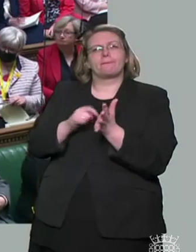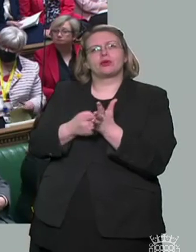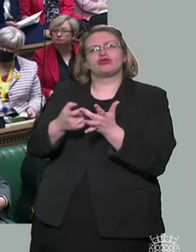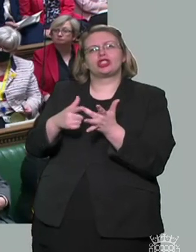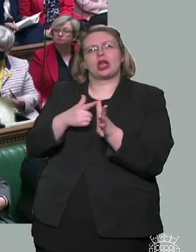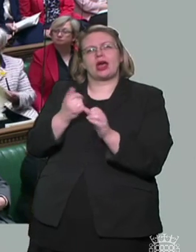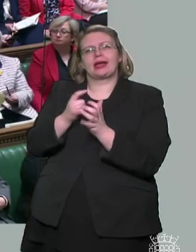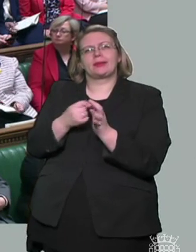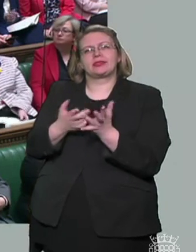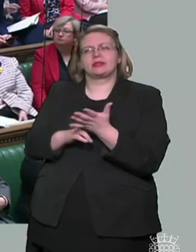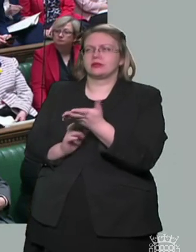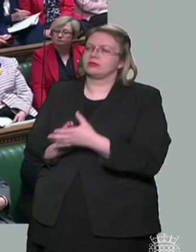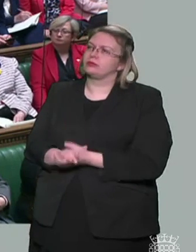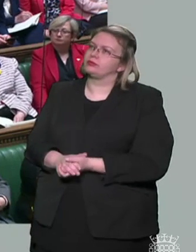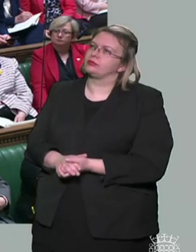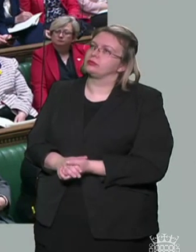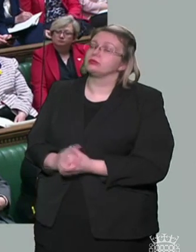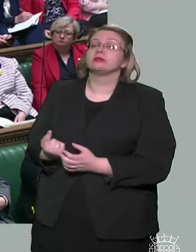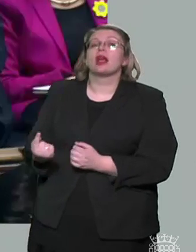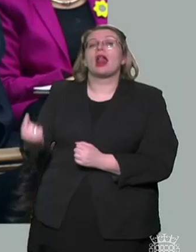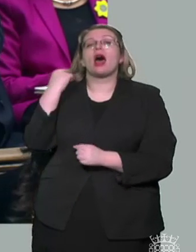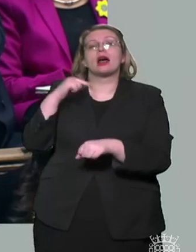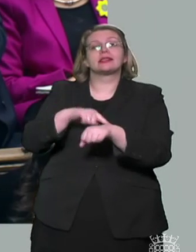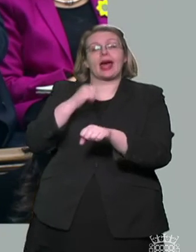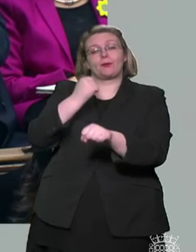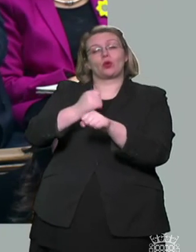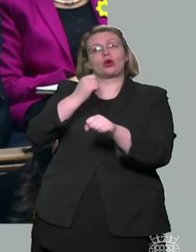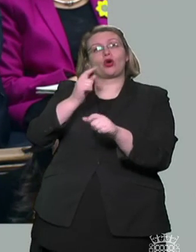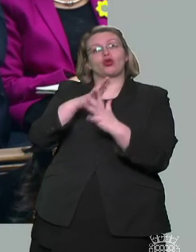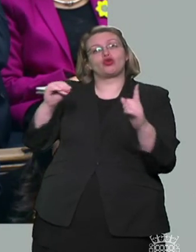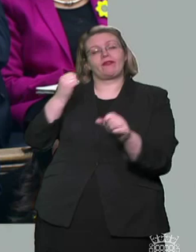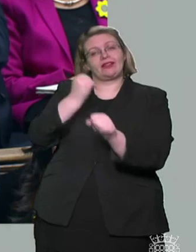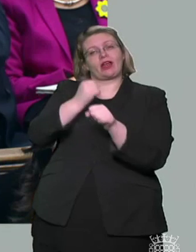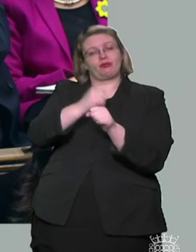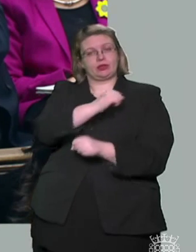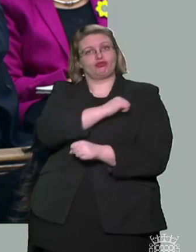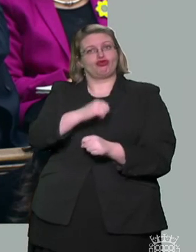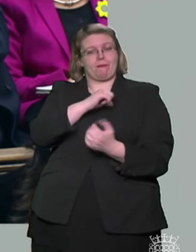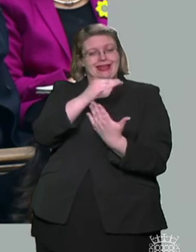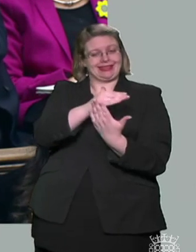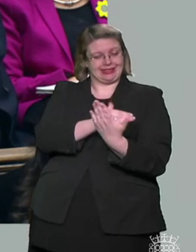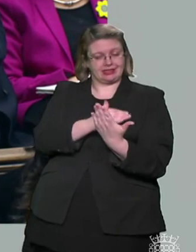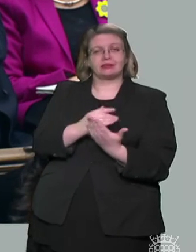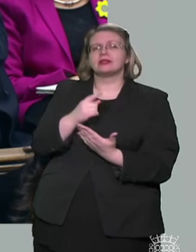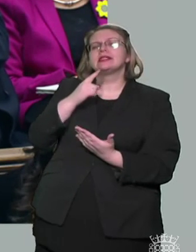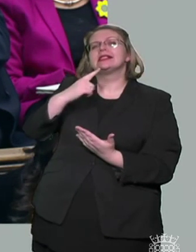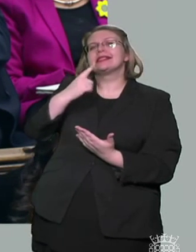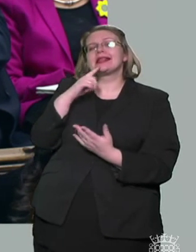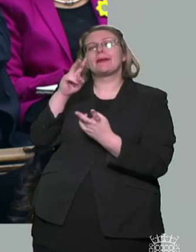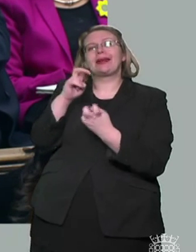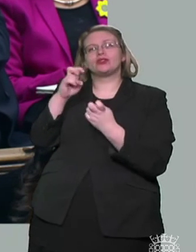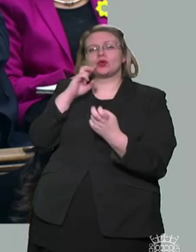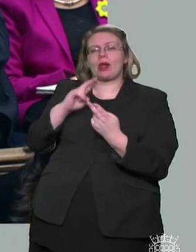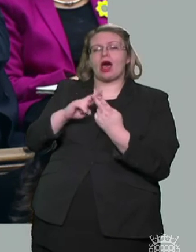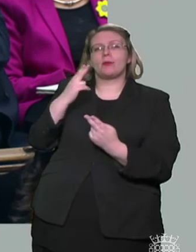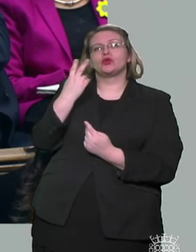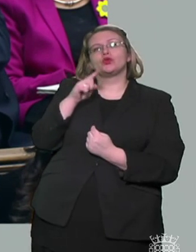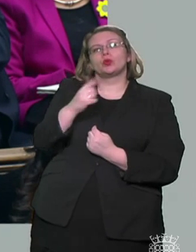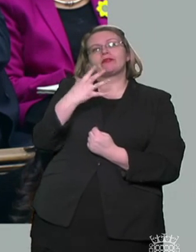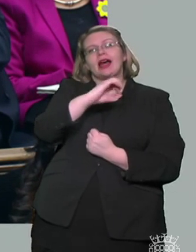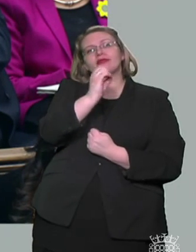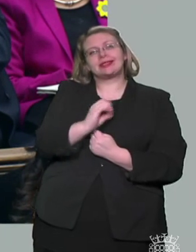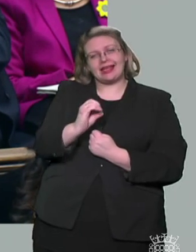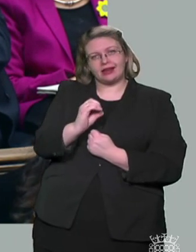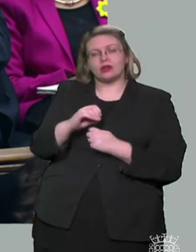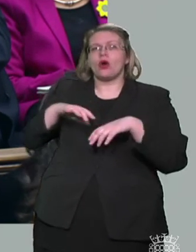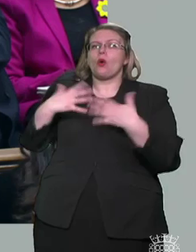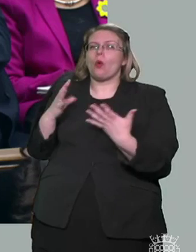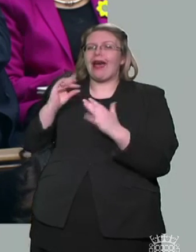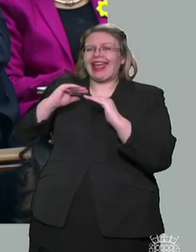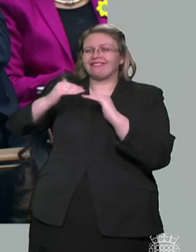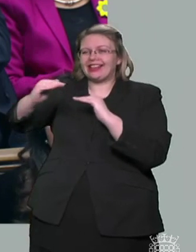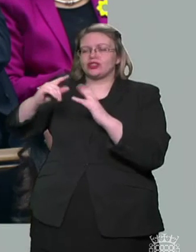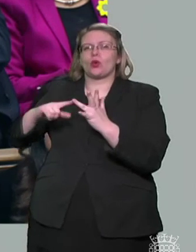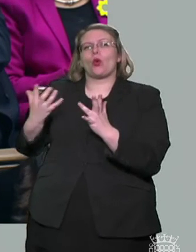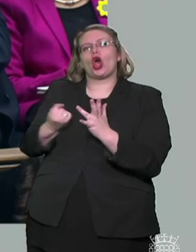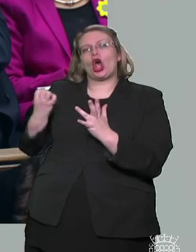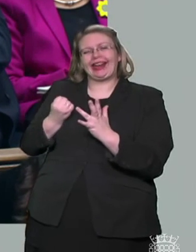A cornerstone of the last Conservative manifesto was a guarantee that the basic state pension would rise by 2.5%, the rate of inflation, or earnings growth, whichever was the highest.